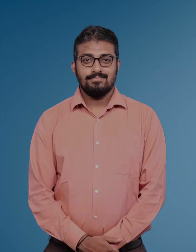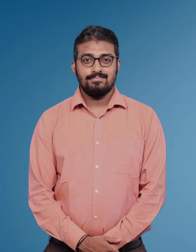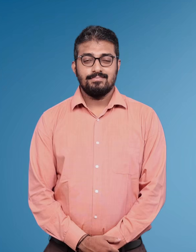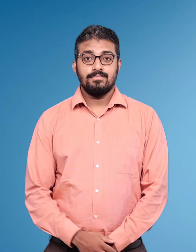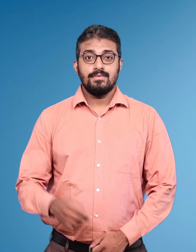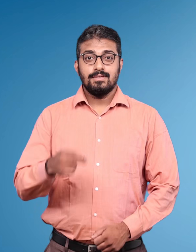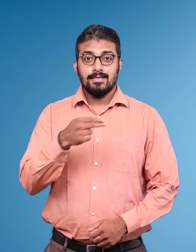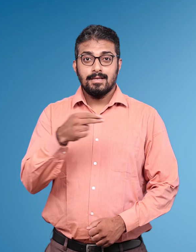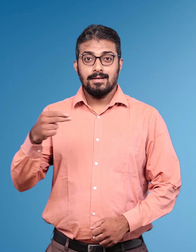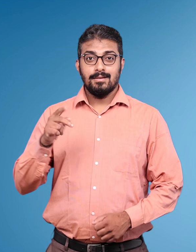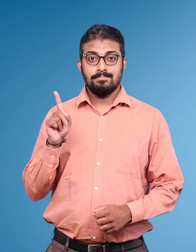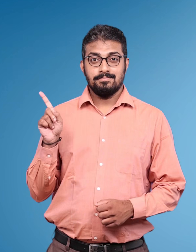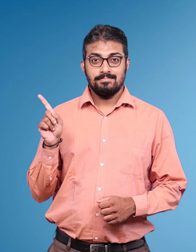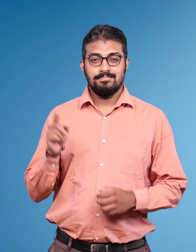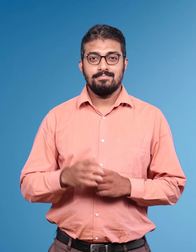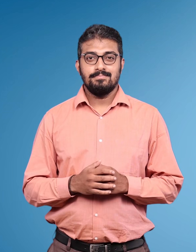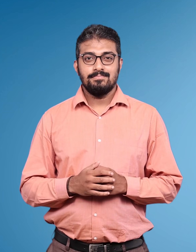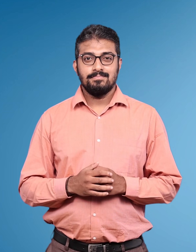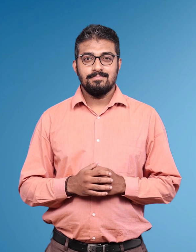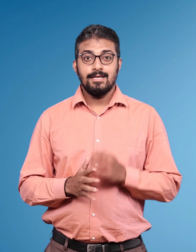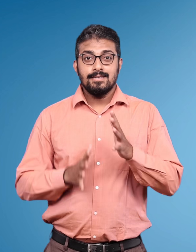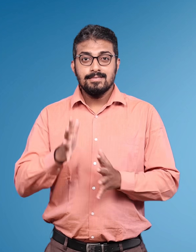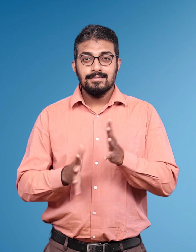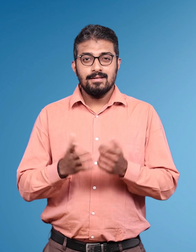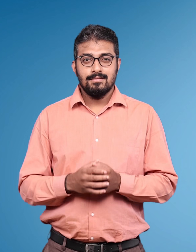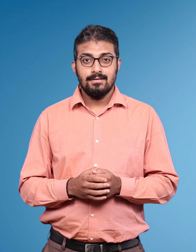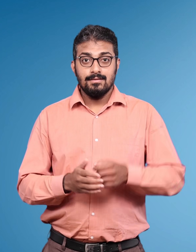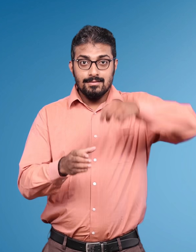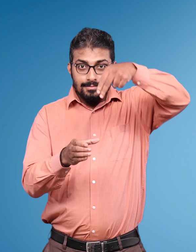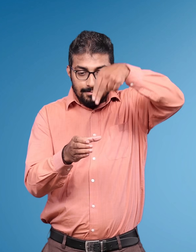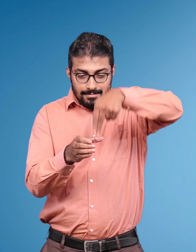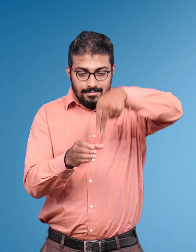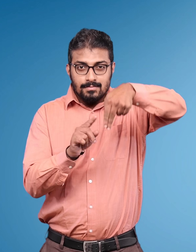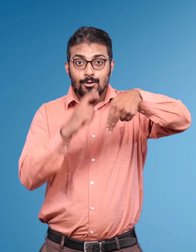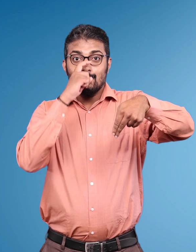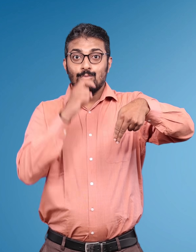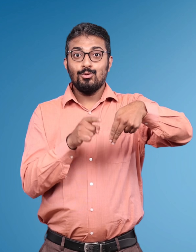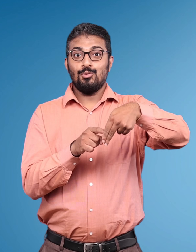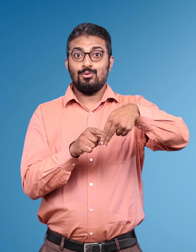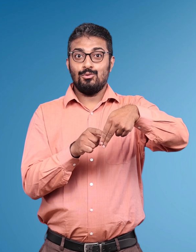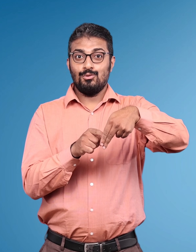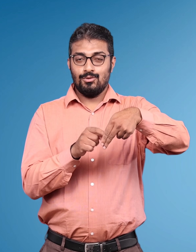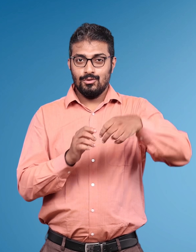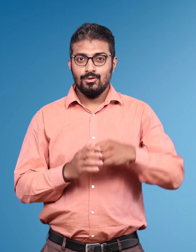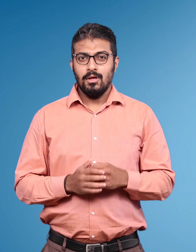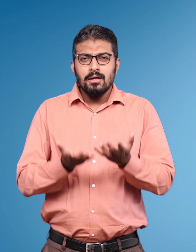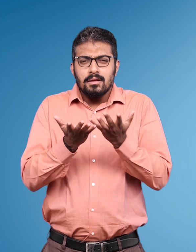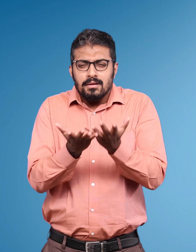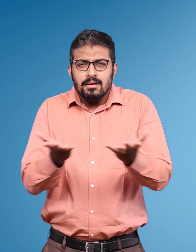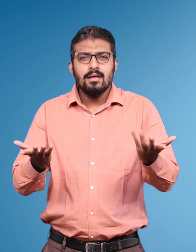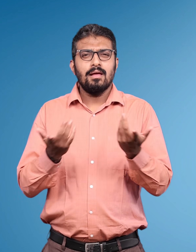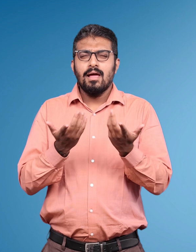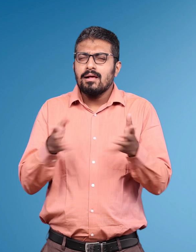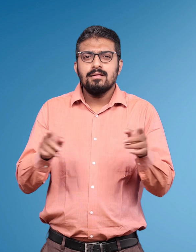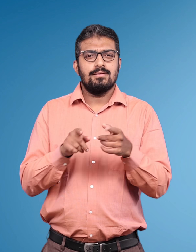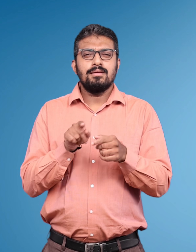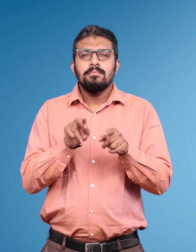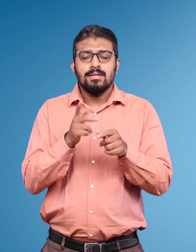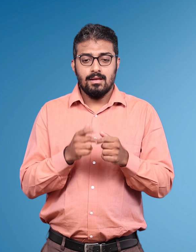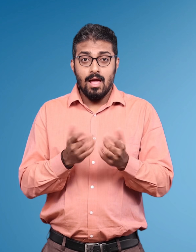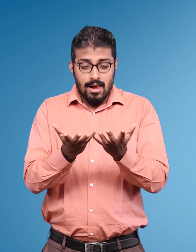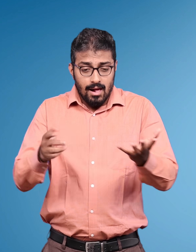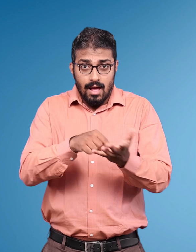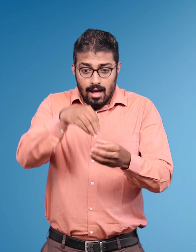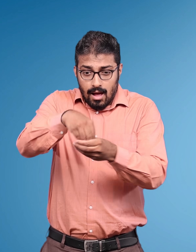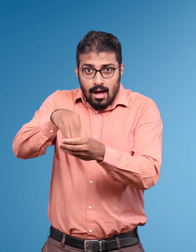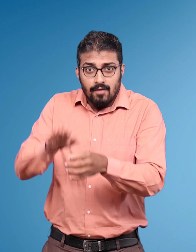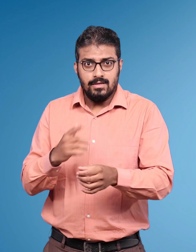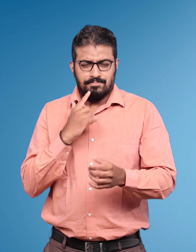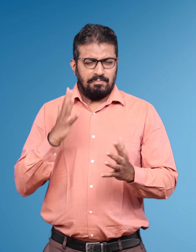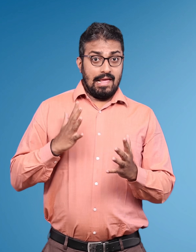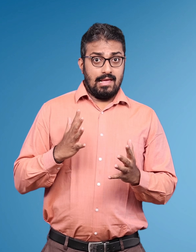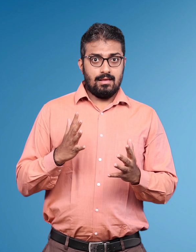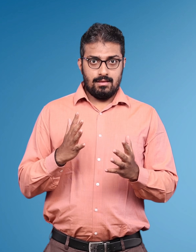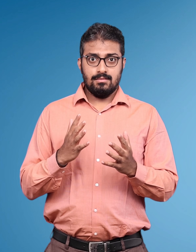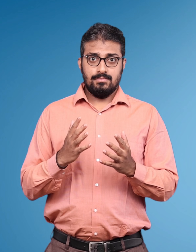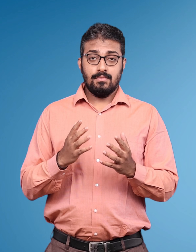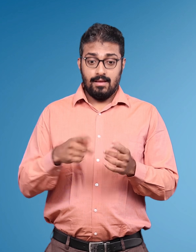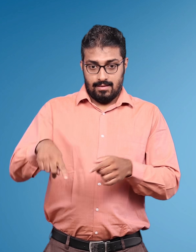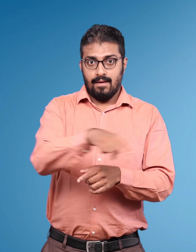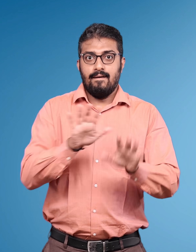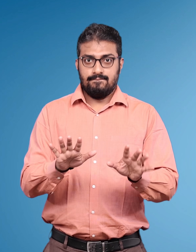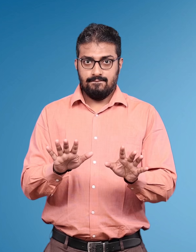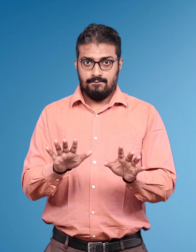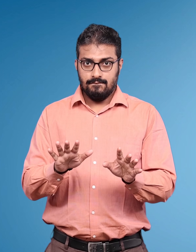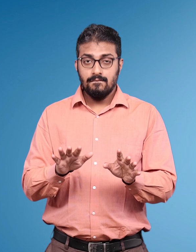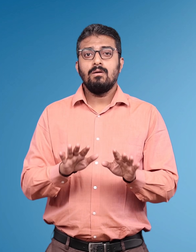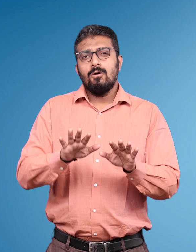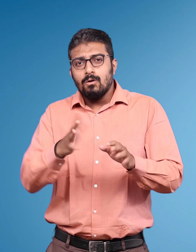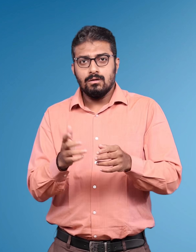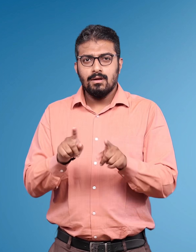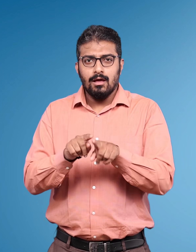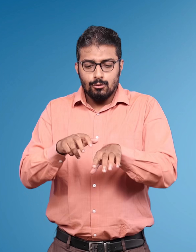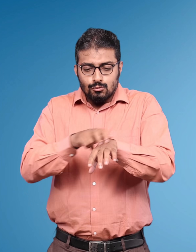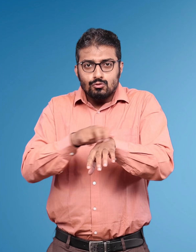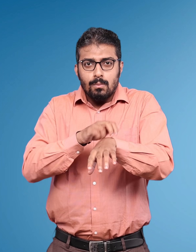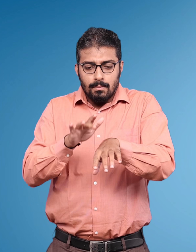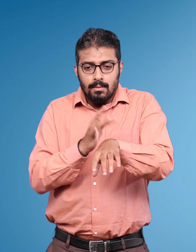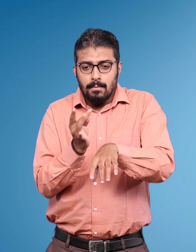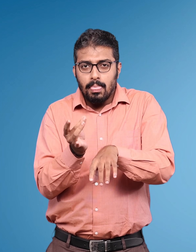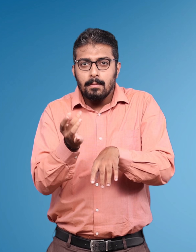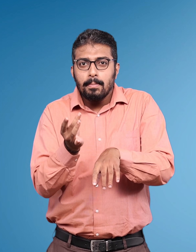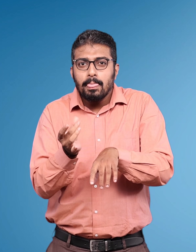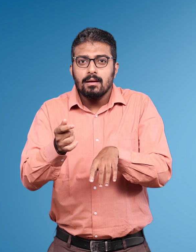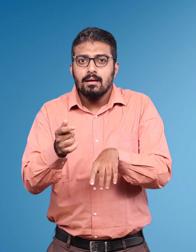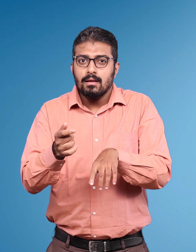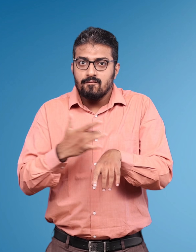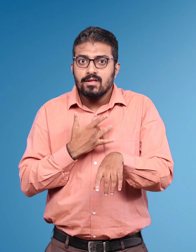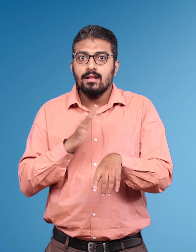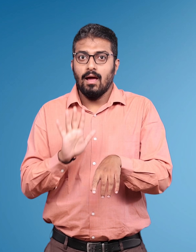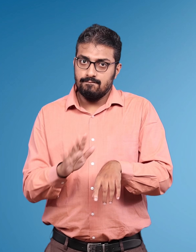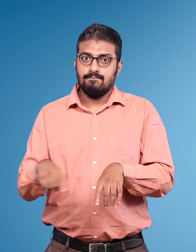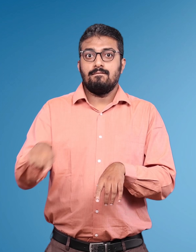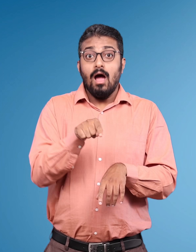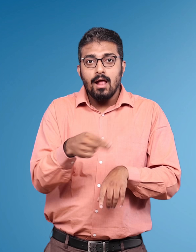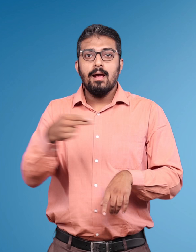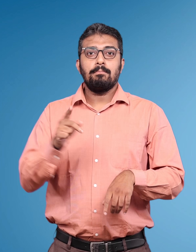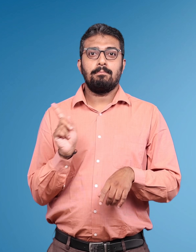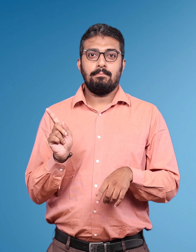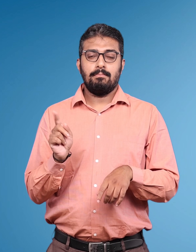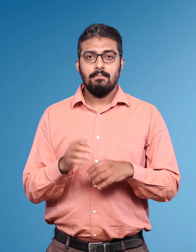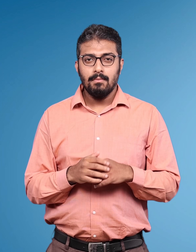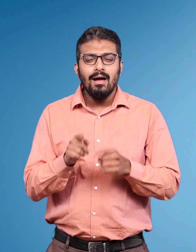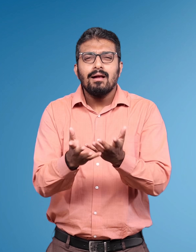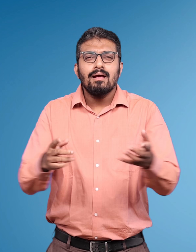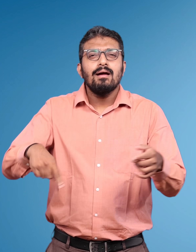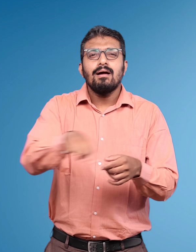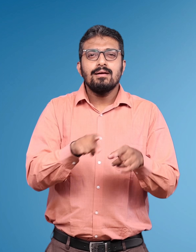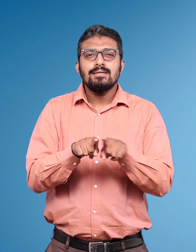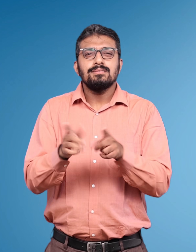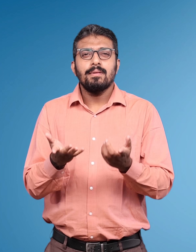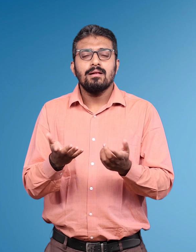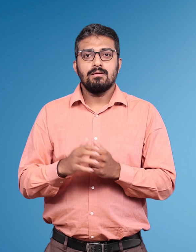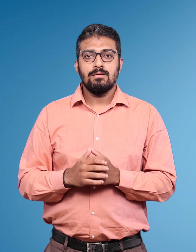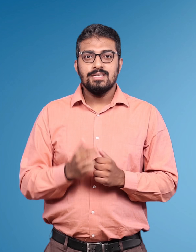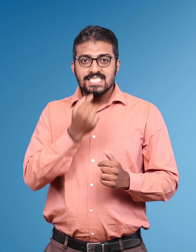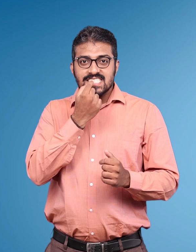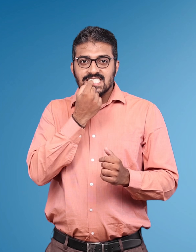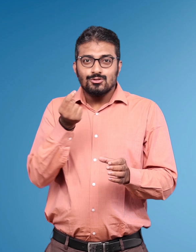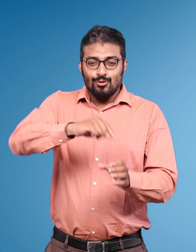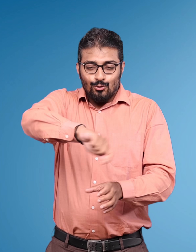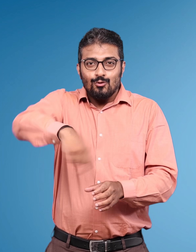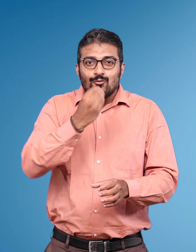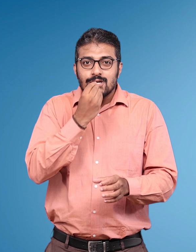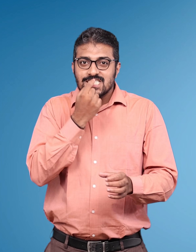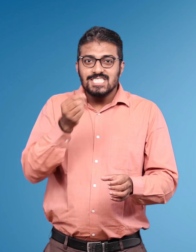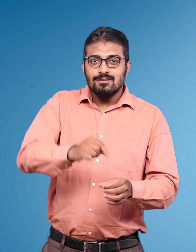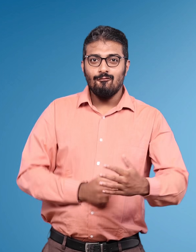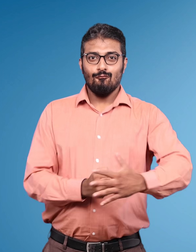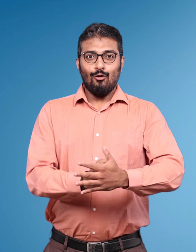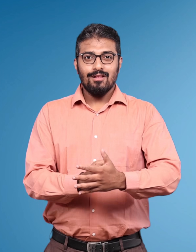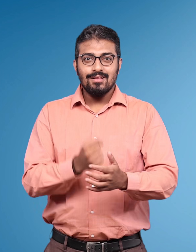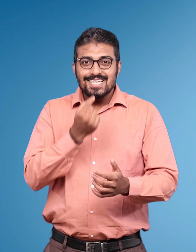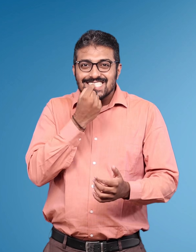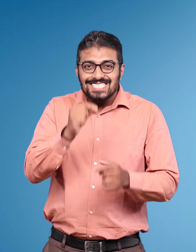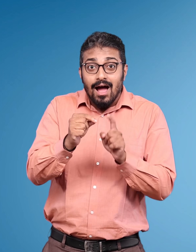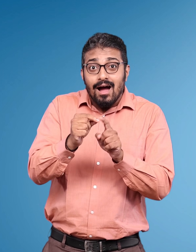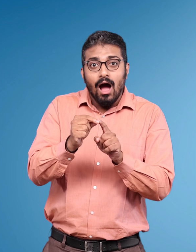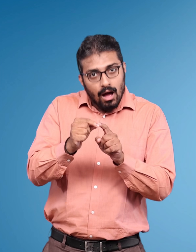Base. This sign refers to base. A base refers to a substance that is bitter in taste and soapy to touch. It does Red litmus blue. For example, baking soda, which we use in cooking, is a base.